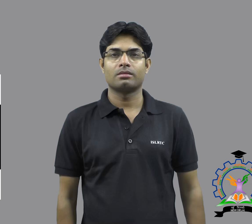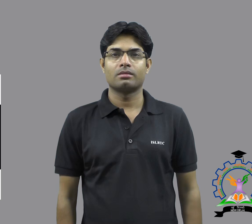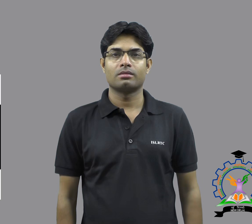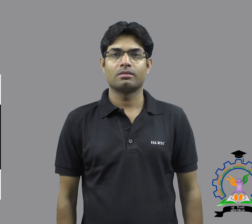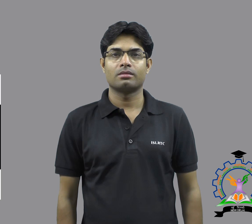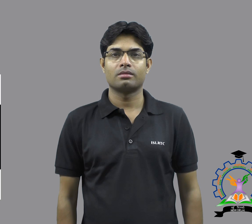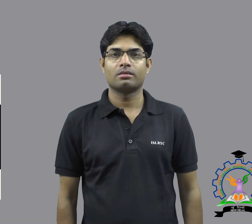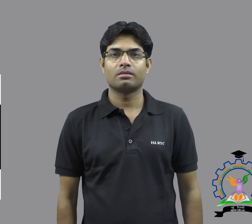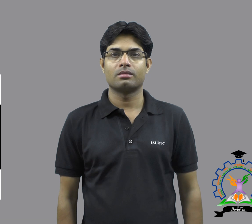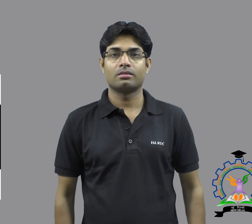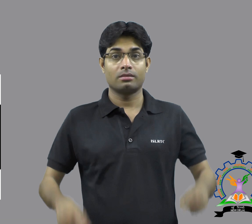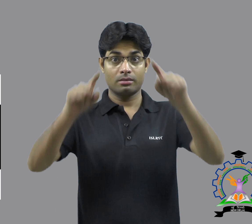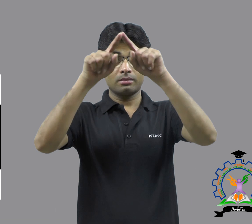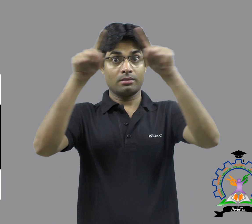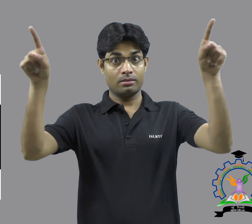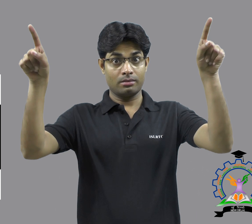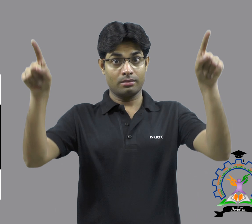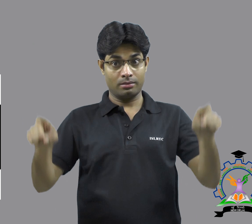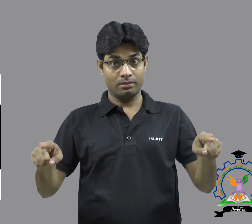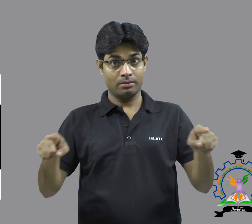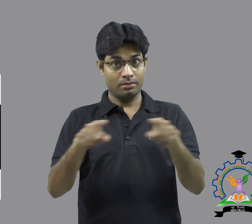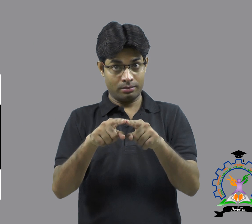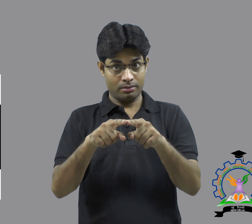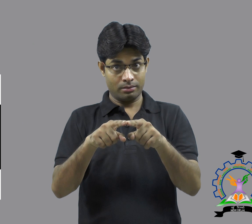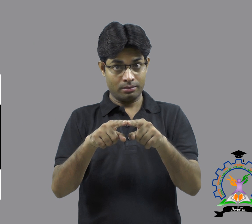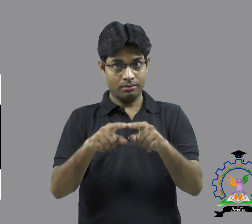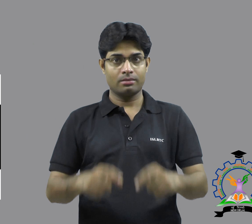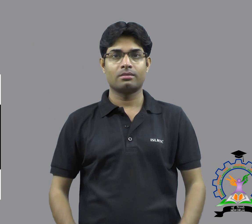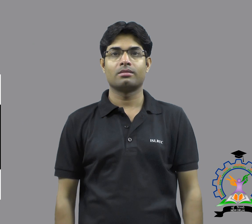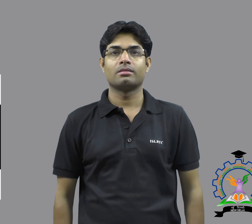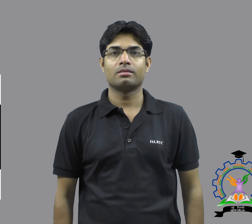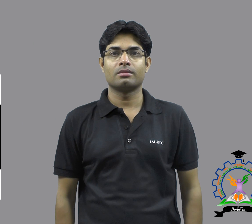Rectangle